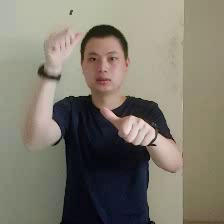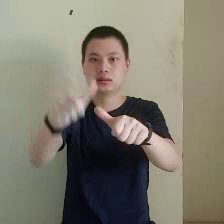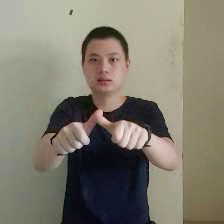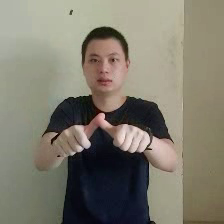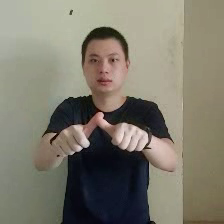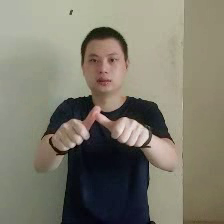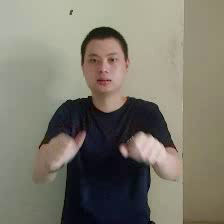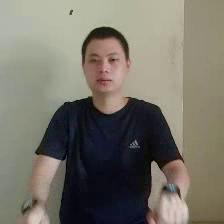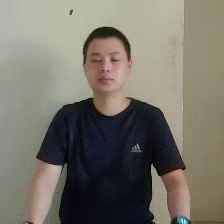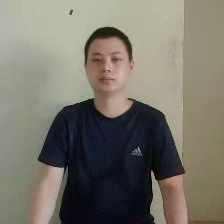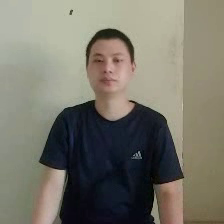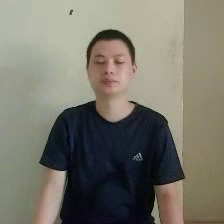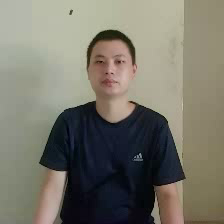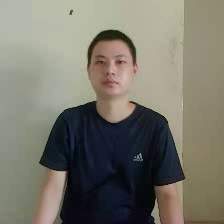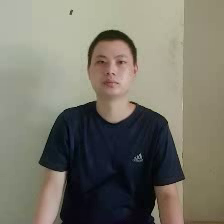Nhớ